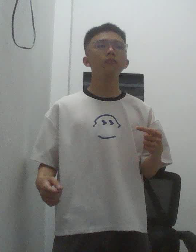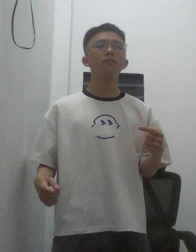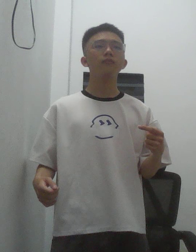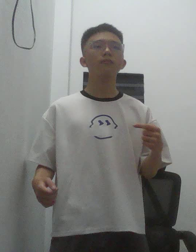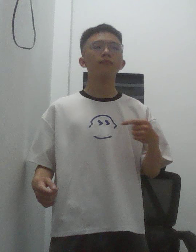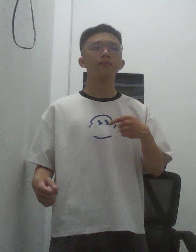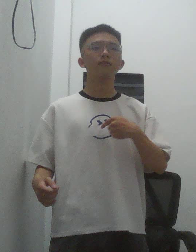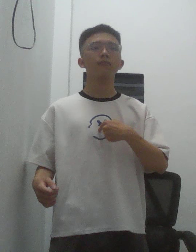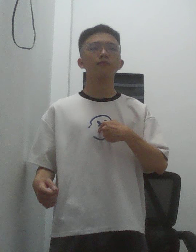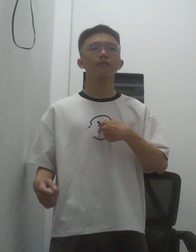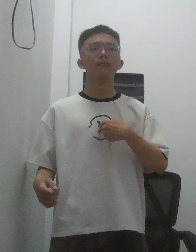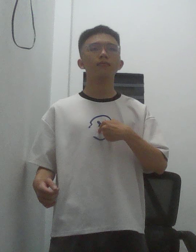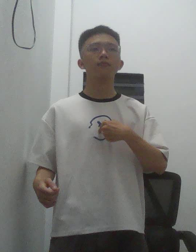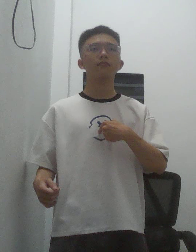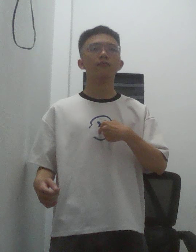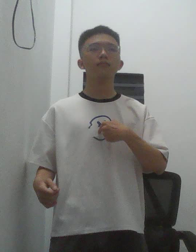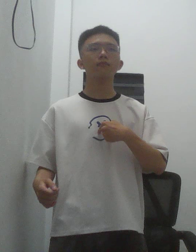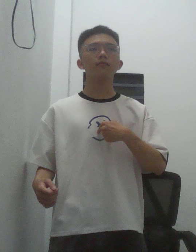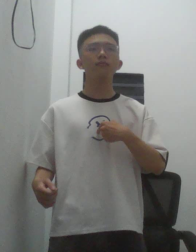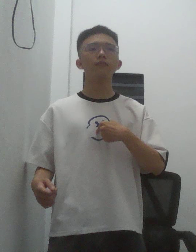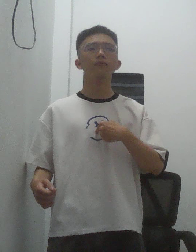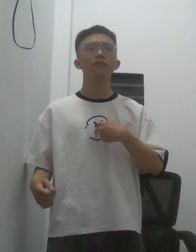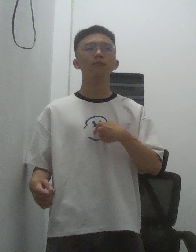toi